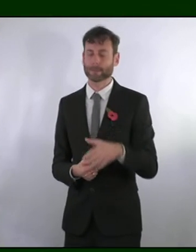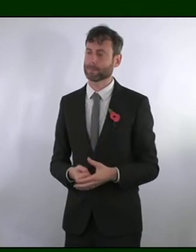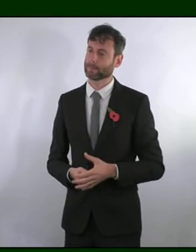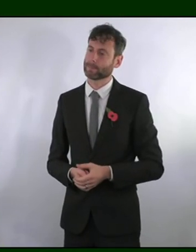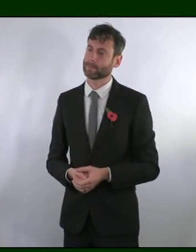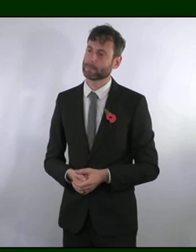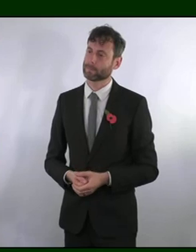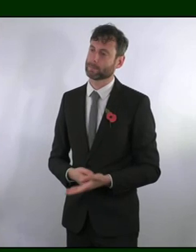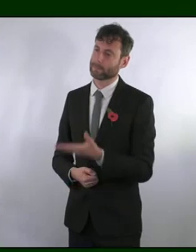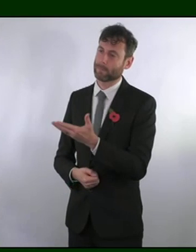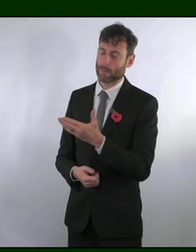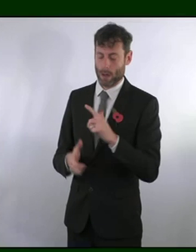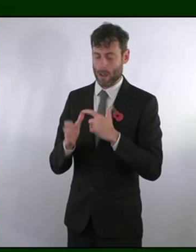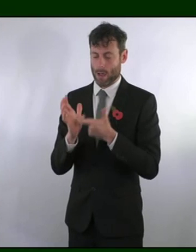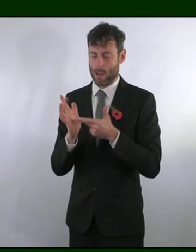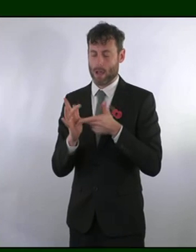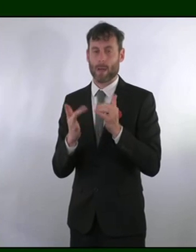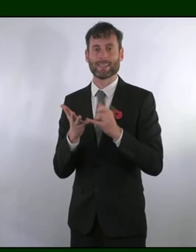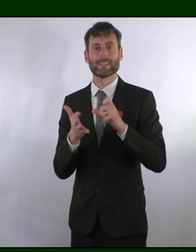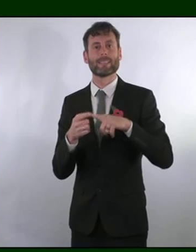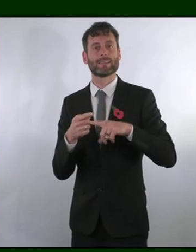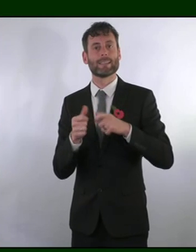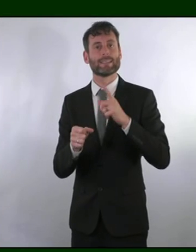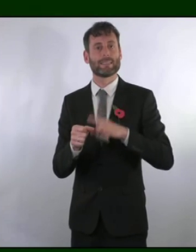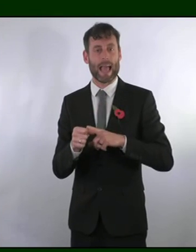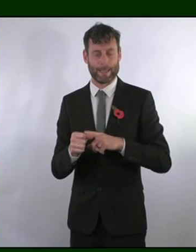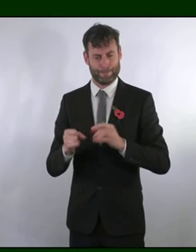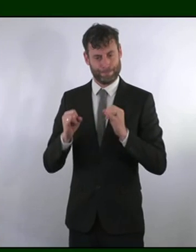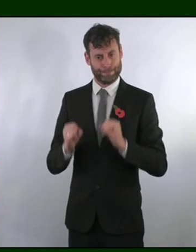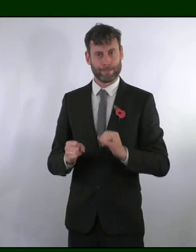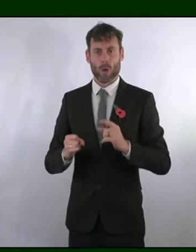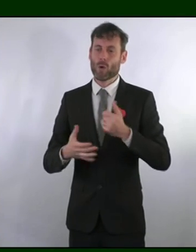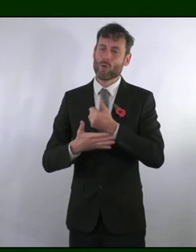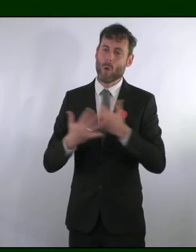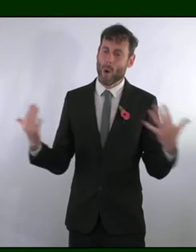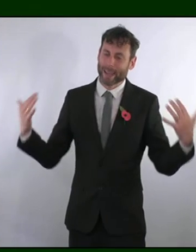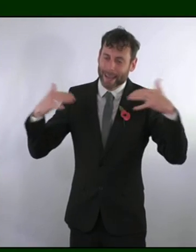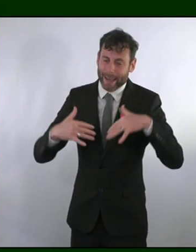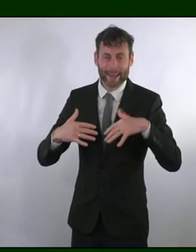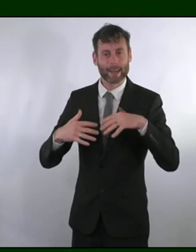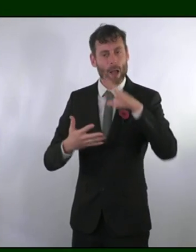This Armistice Day, restrictions mean that we cannot mark the occasion with services as we normally would.